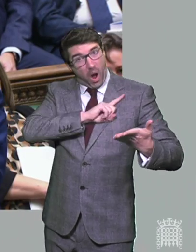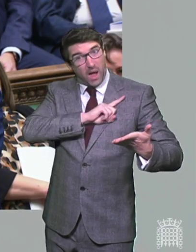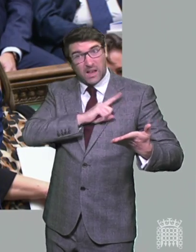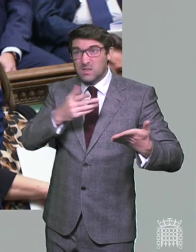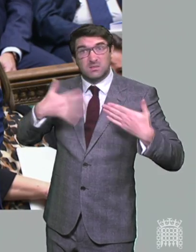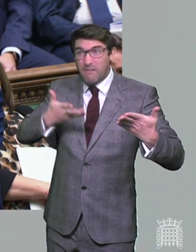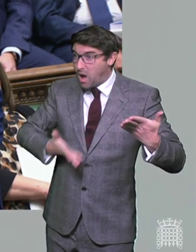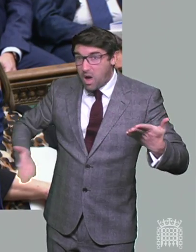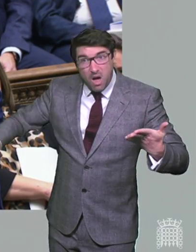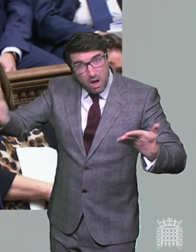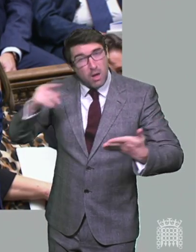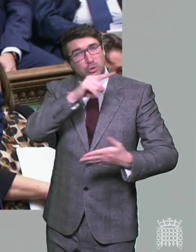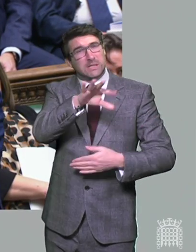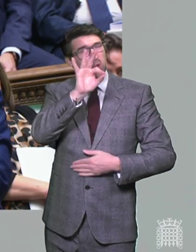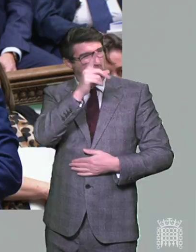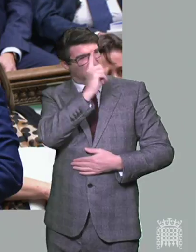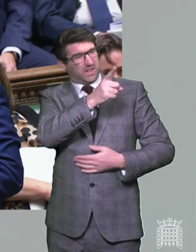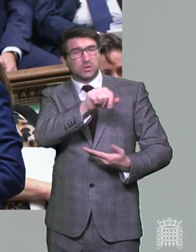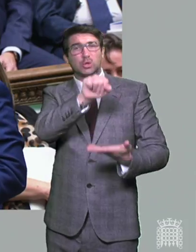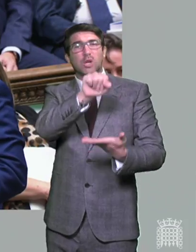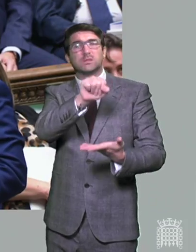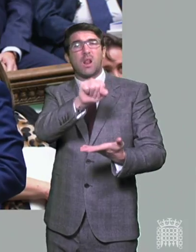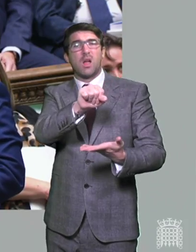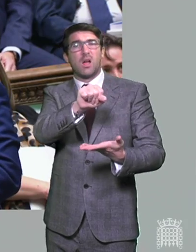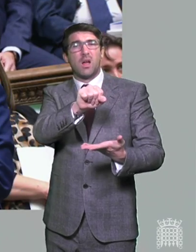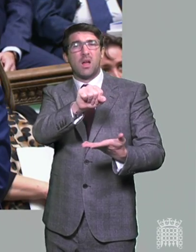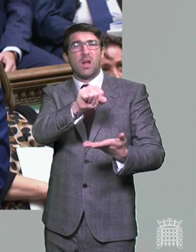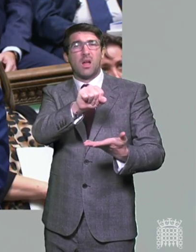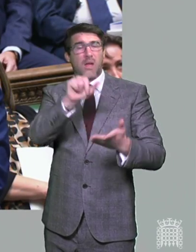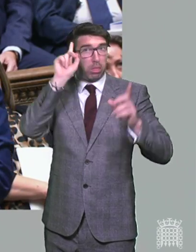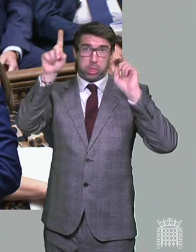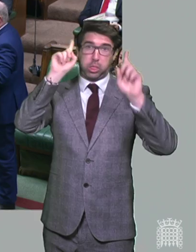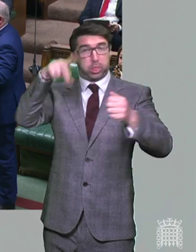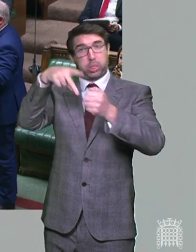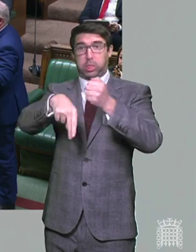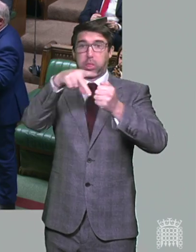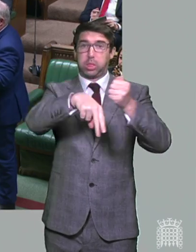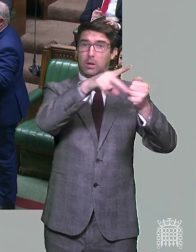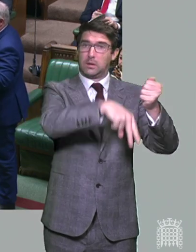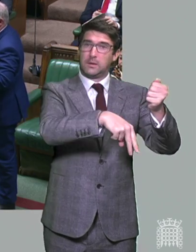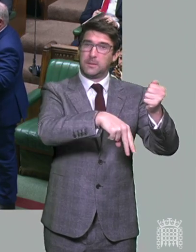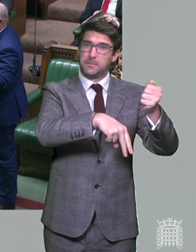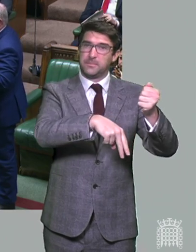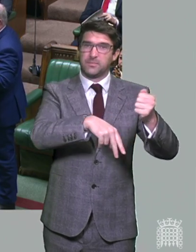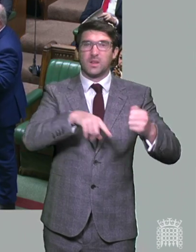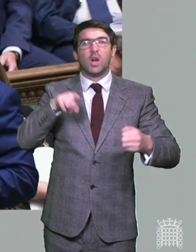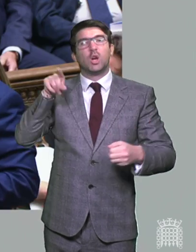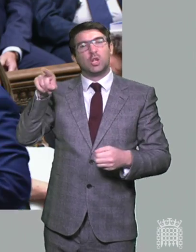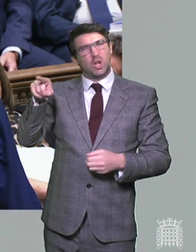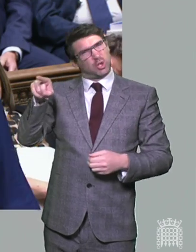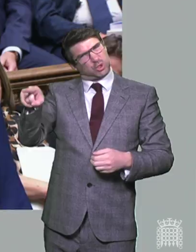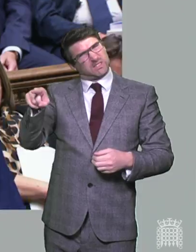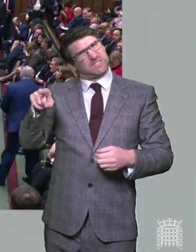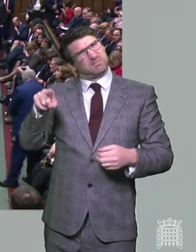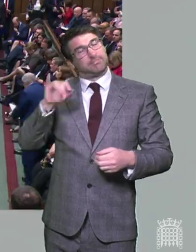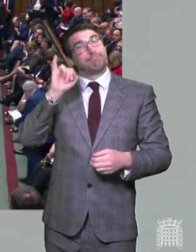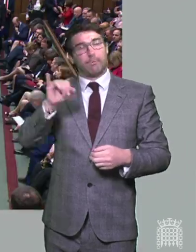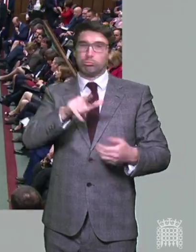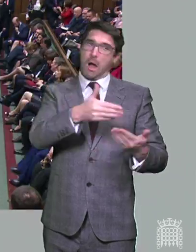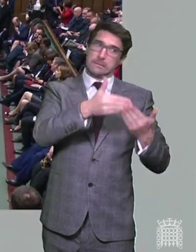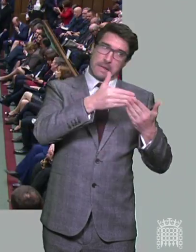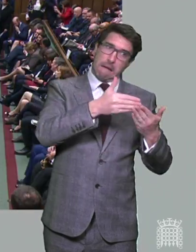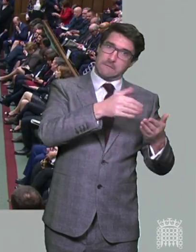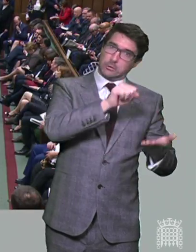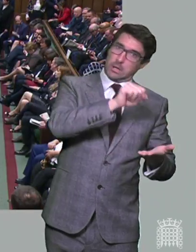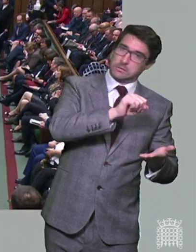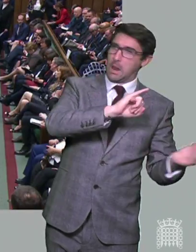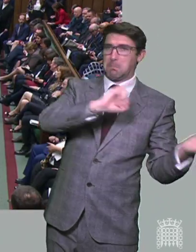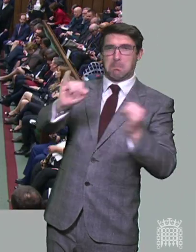Will she now give up on her desperate plan to save her Chancellor’s skin by scapegoating the Governor of the Bank of England?